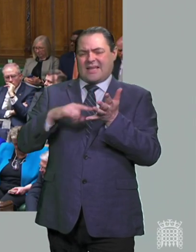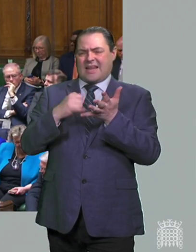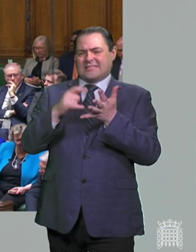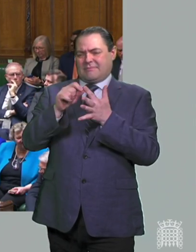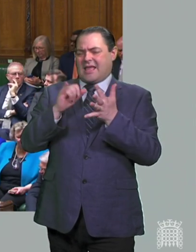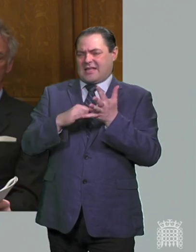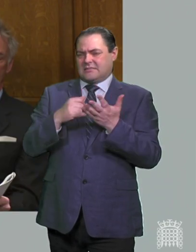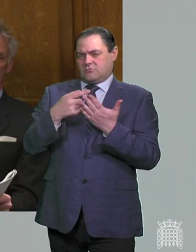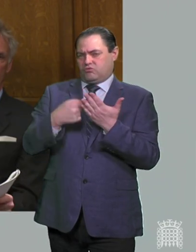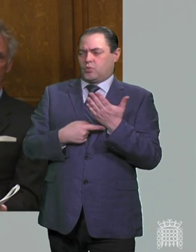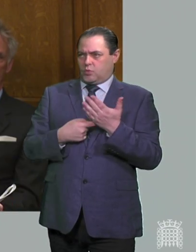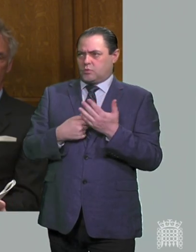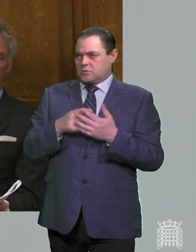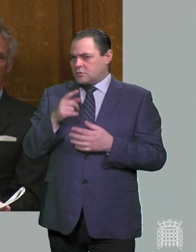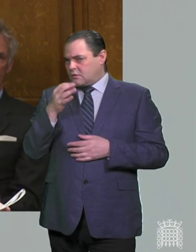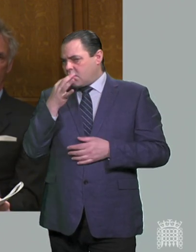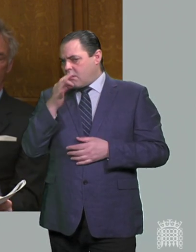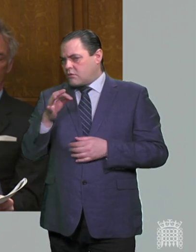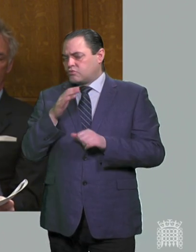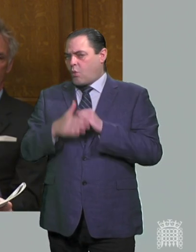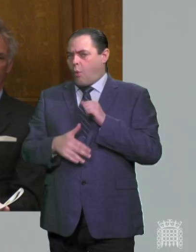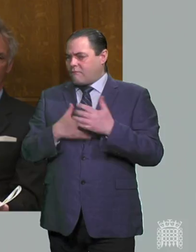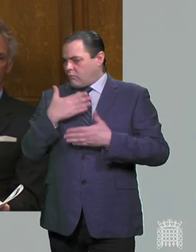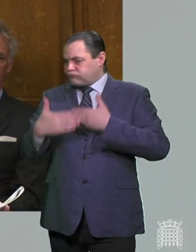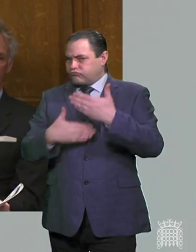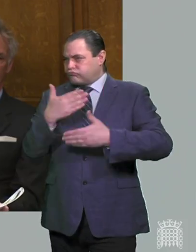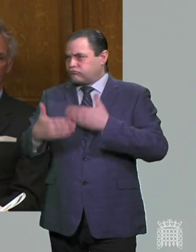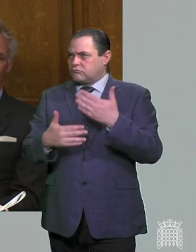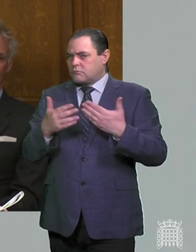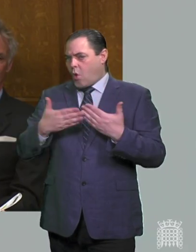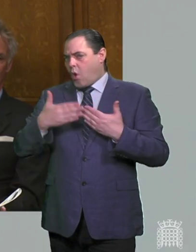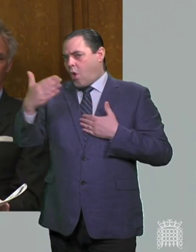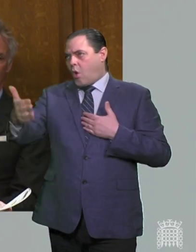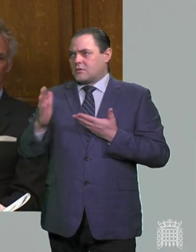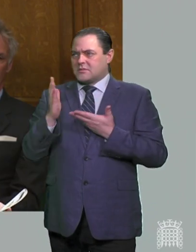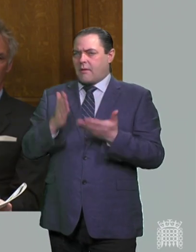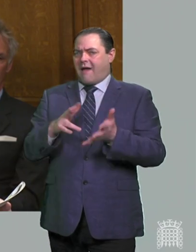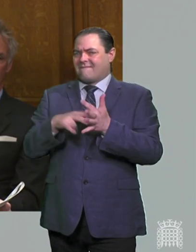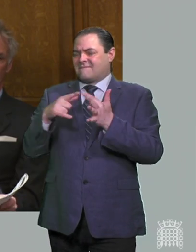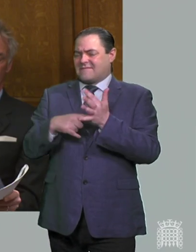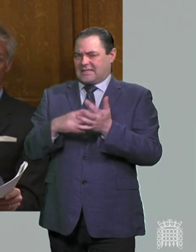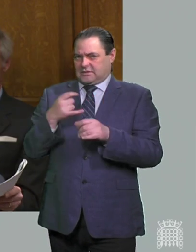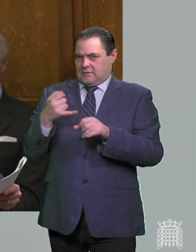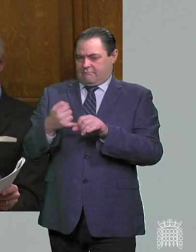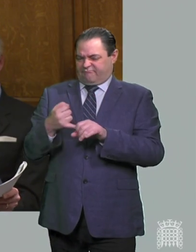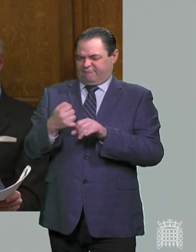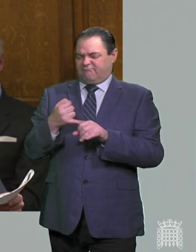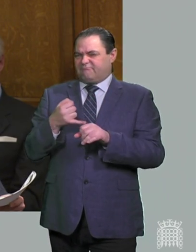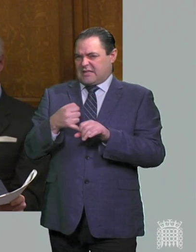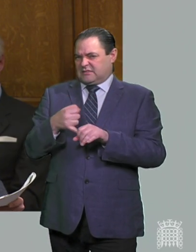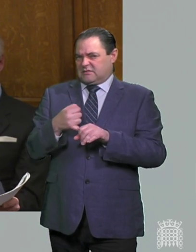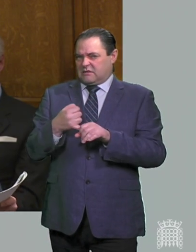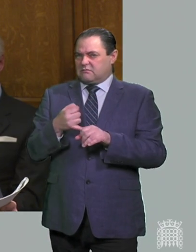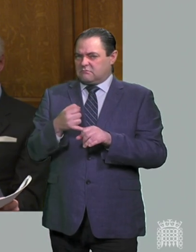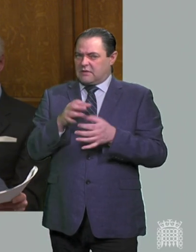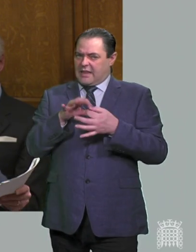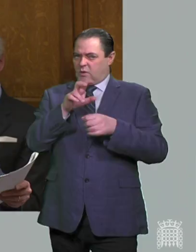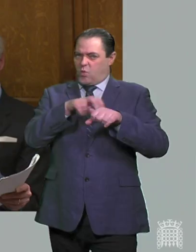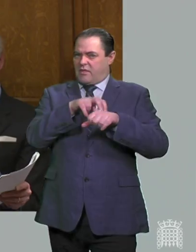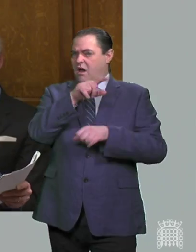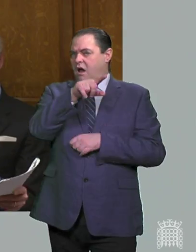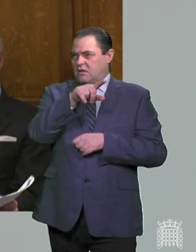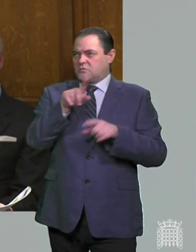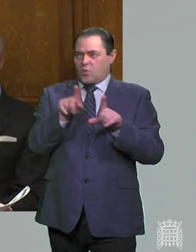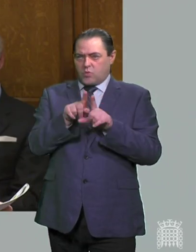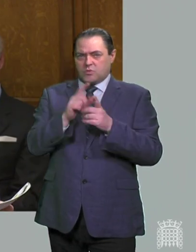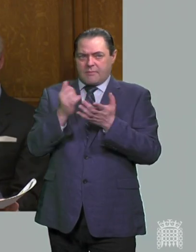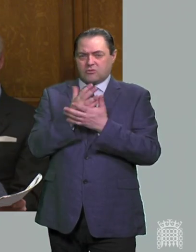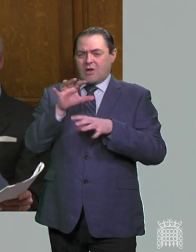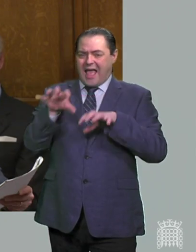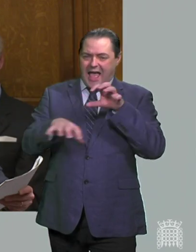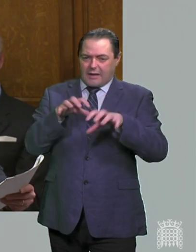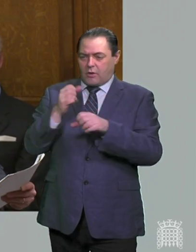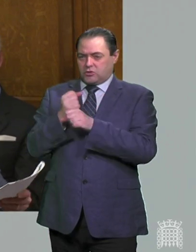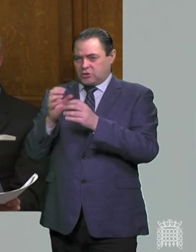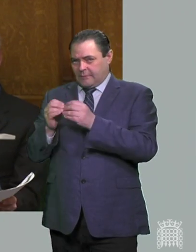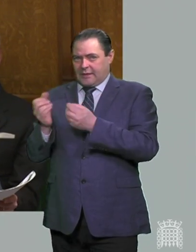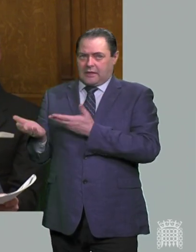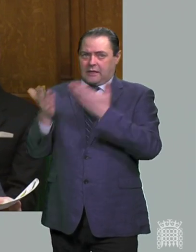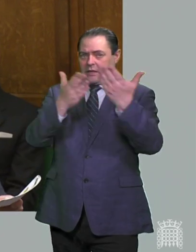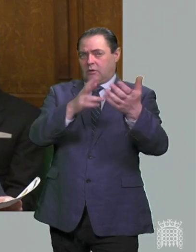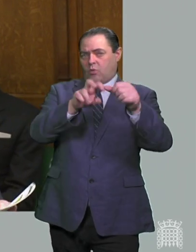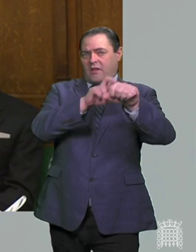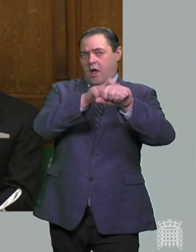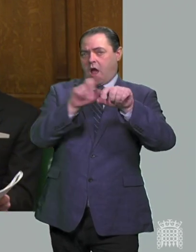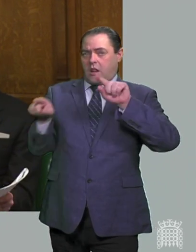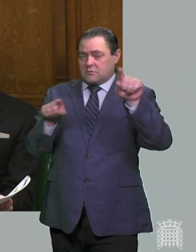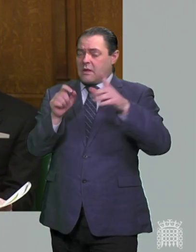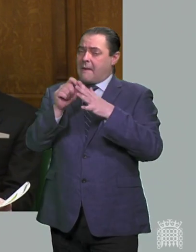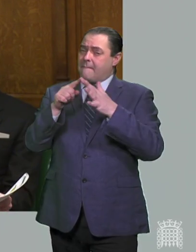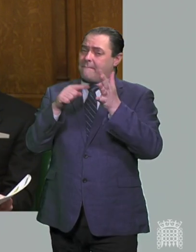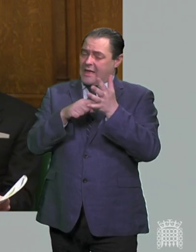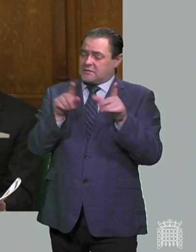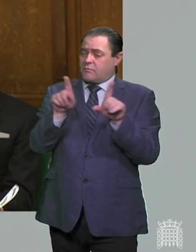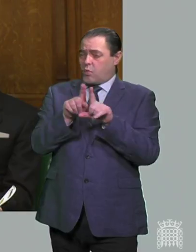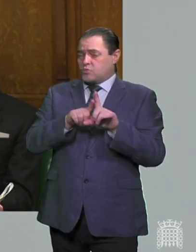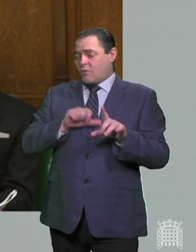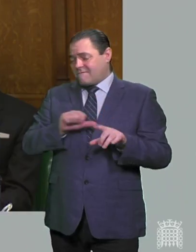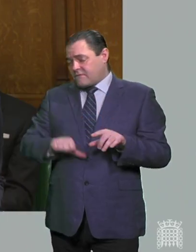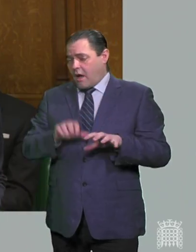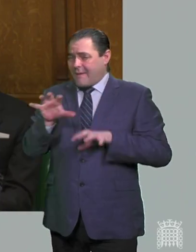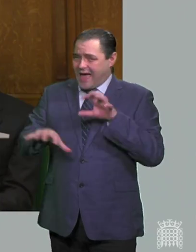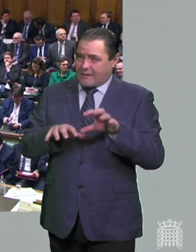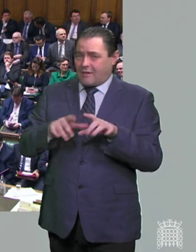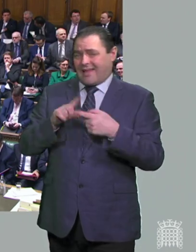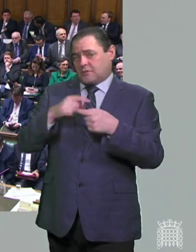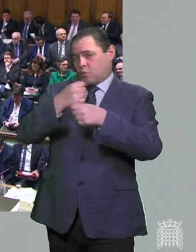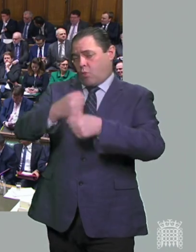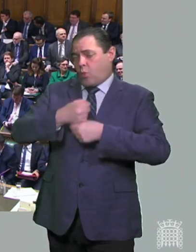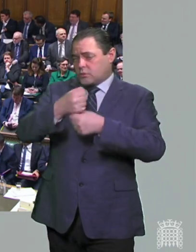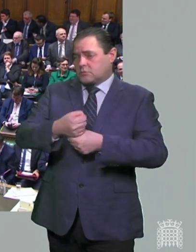Can my right honourable Friend update the House on progress towards securing the long-term supply of veterinary medicines in Northern Ireland, and smoothing the safe movement of animals between GB and Northern Ireland to include not only pets but farm animals and horses?